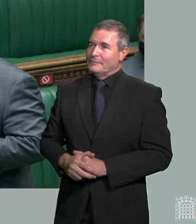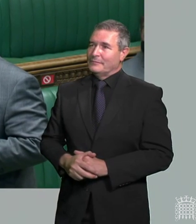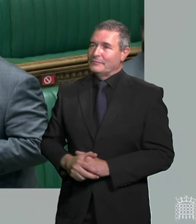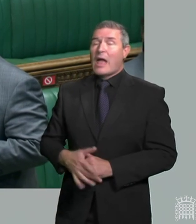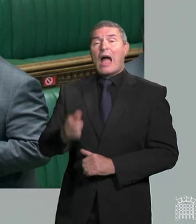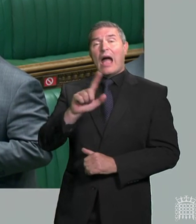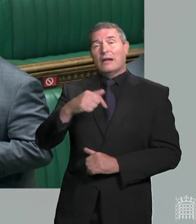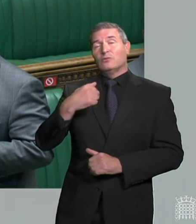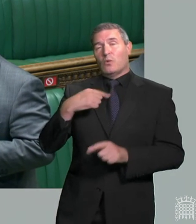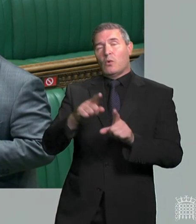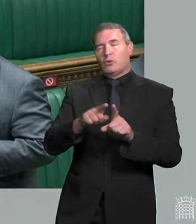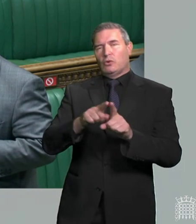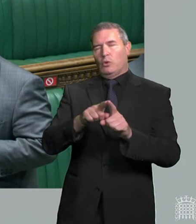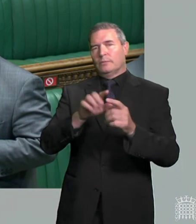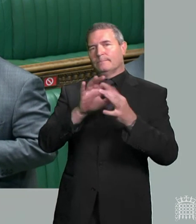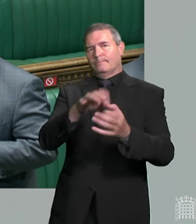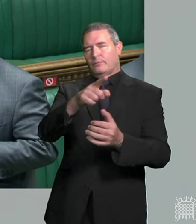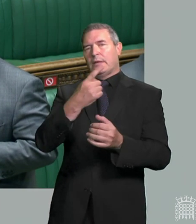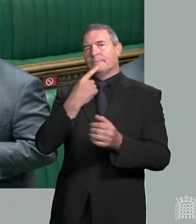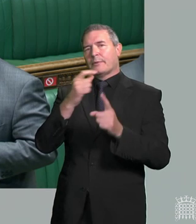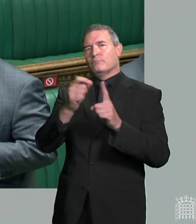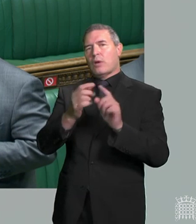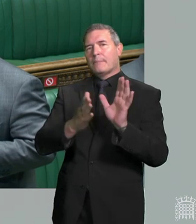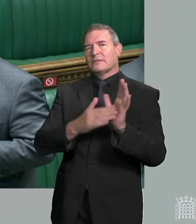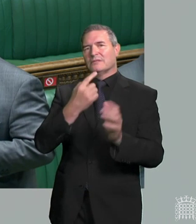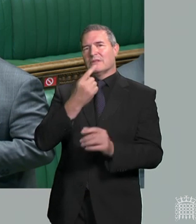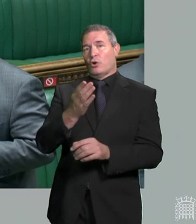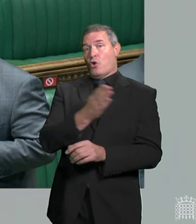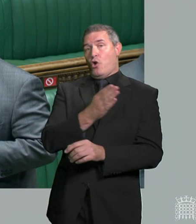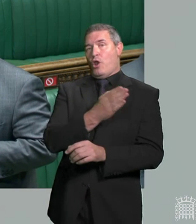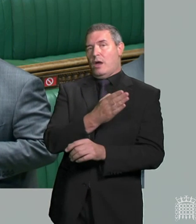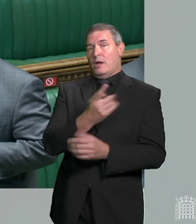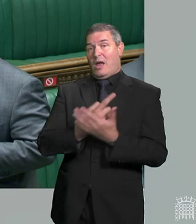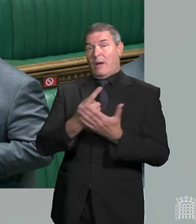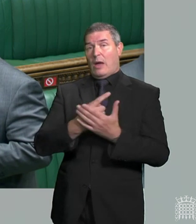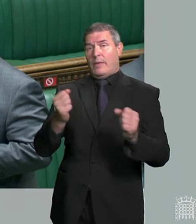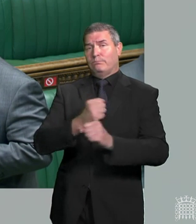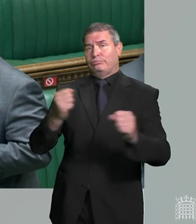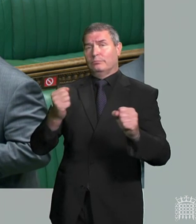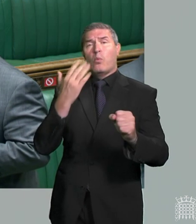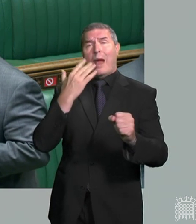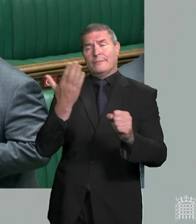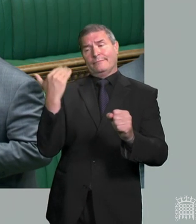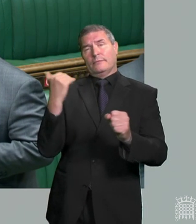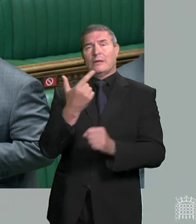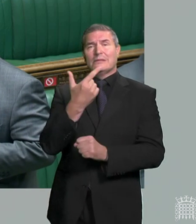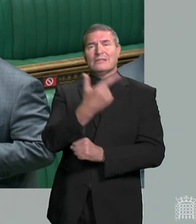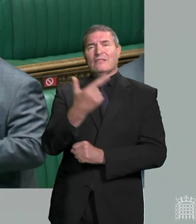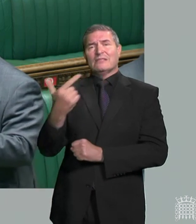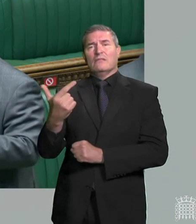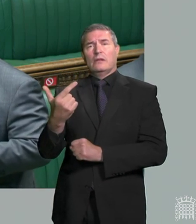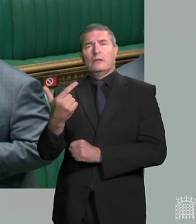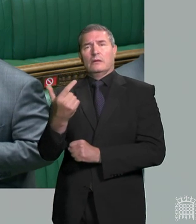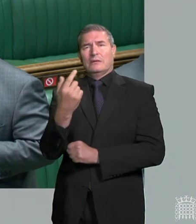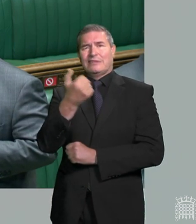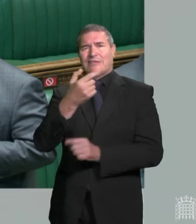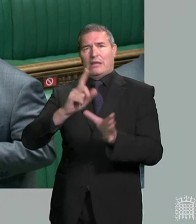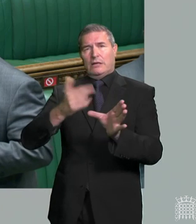I associate myself with the remarks of the Prime Minister on the tragedy of the 7/7 bombing, which we all remember so vividly.